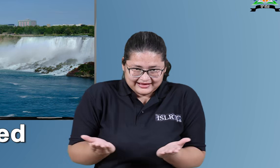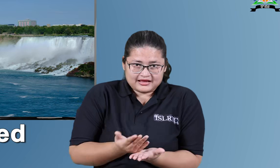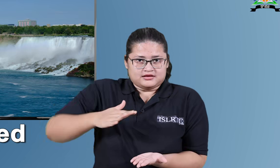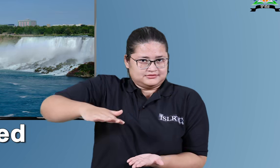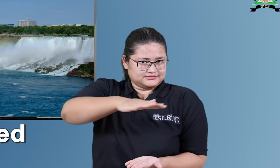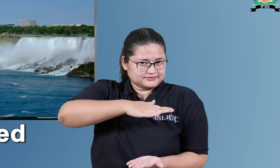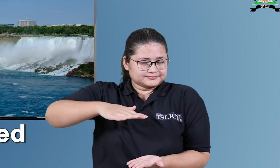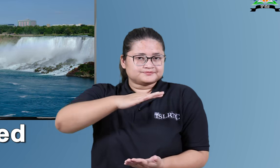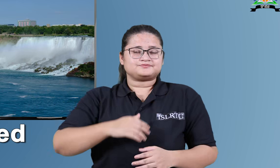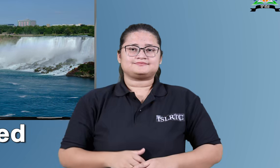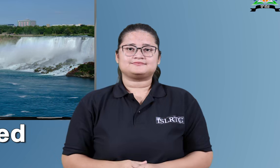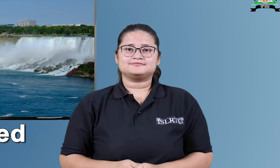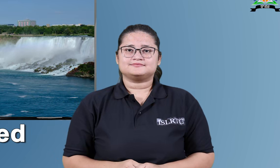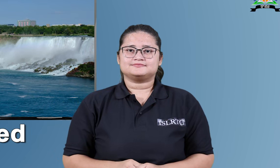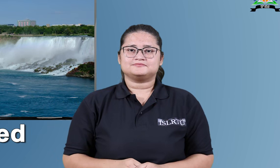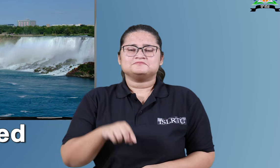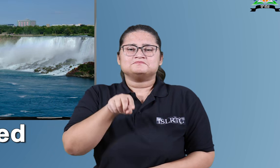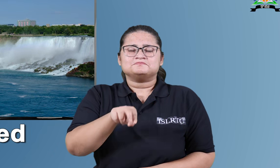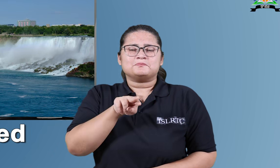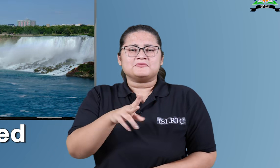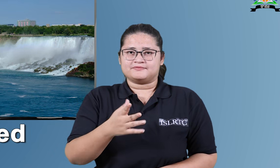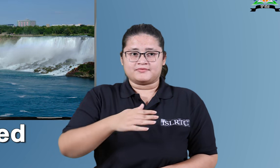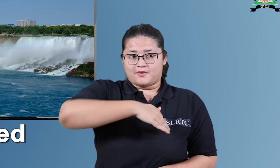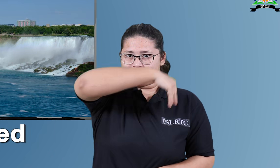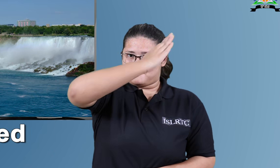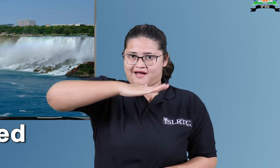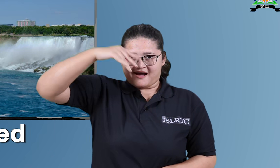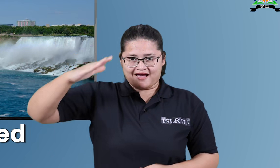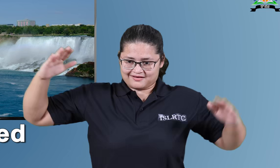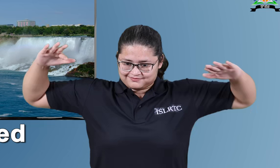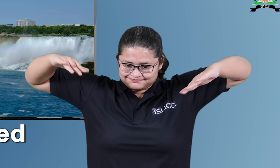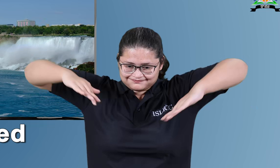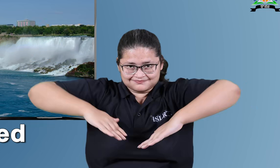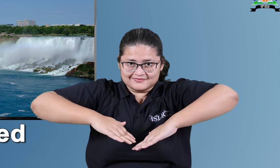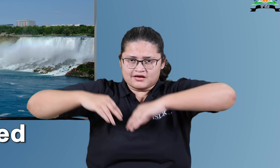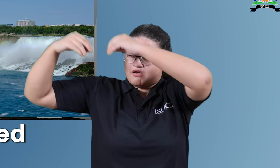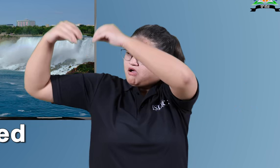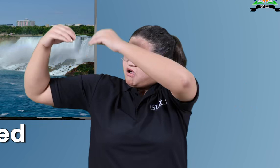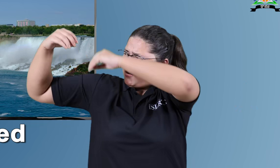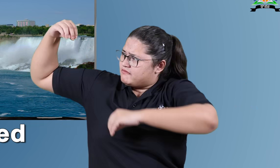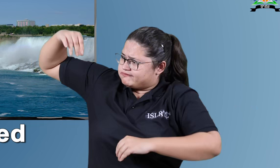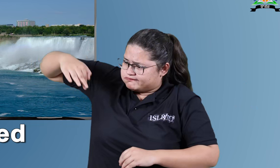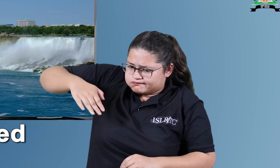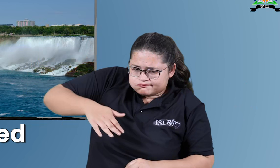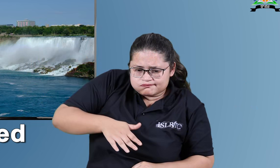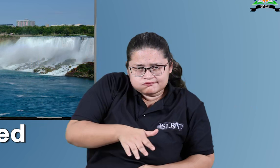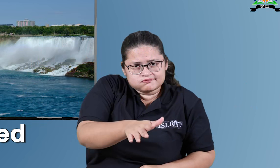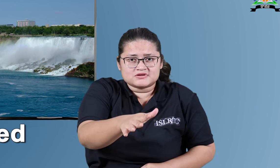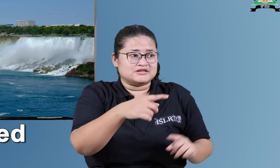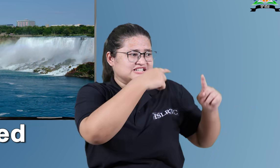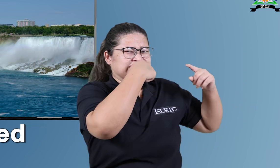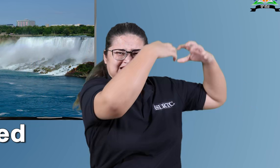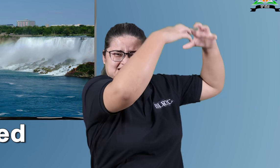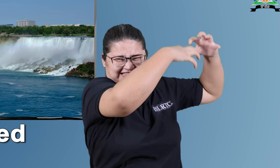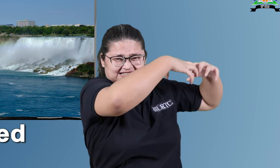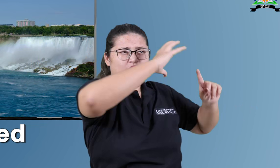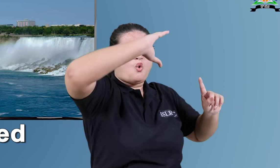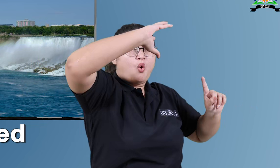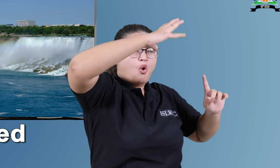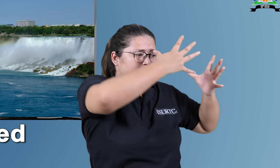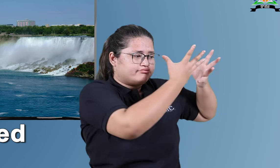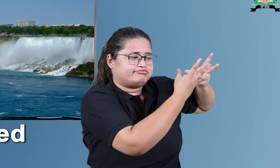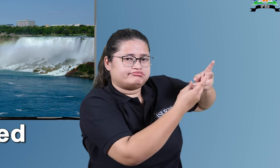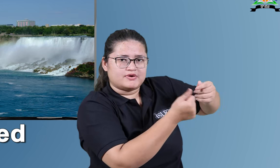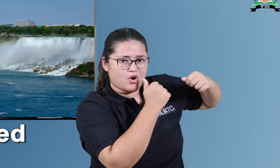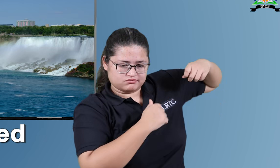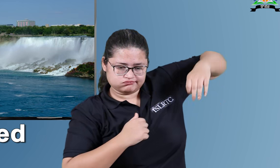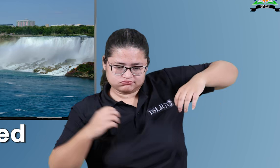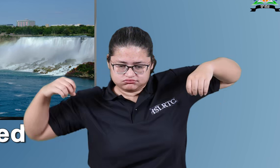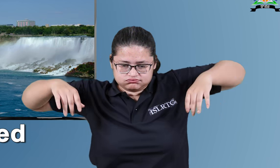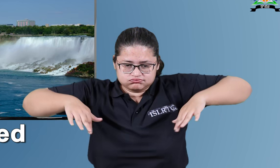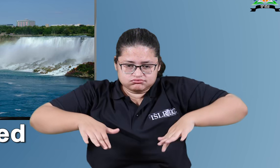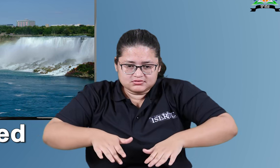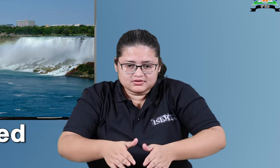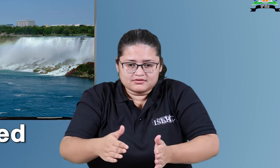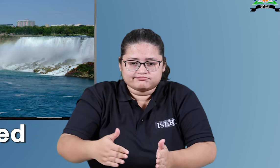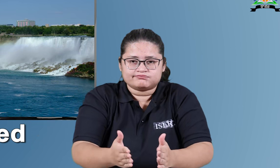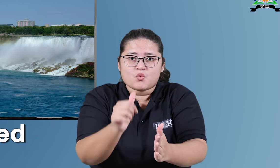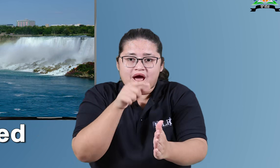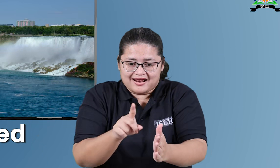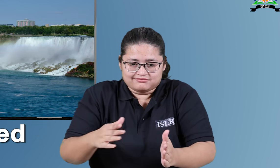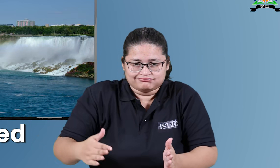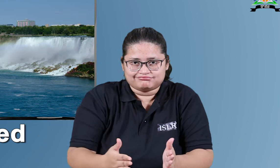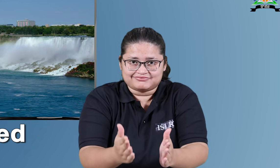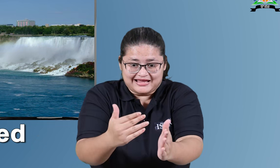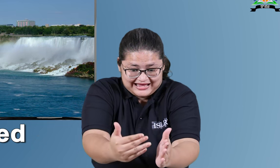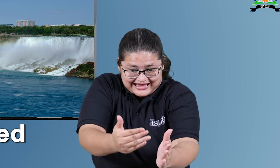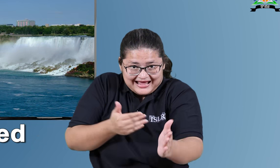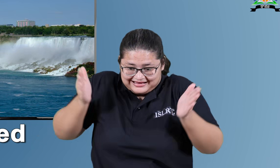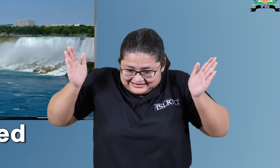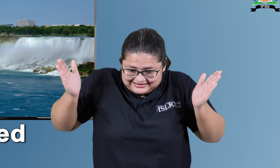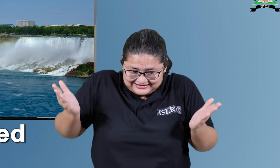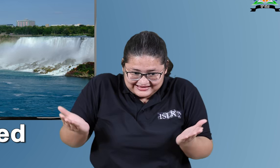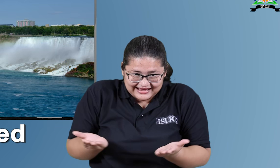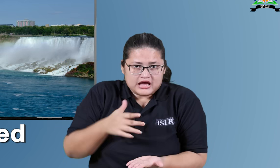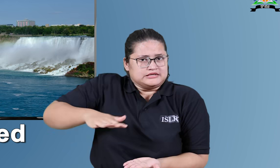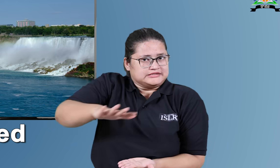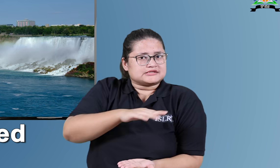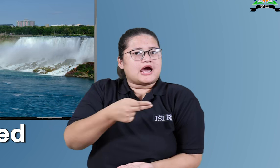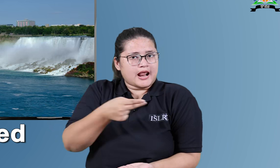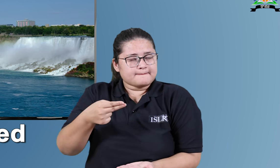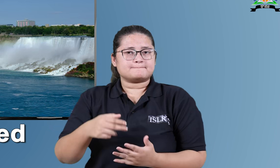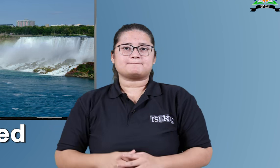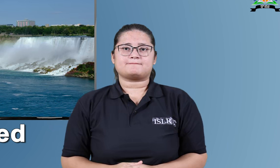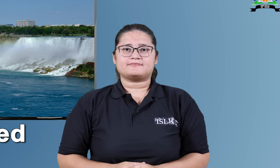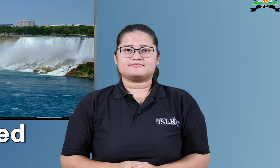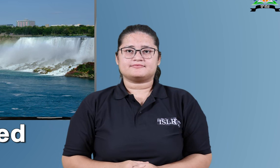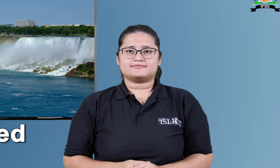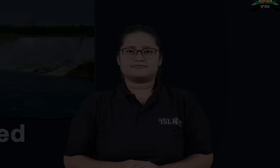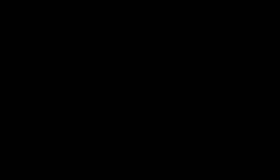Watershed A watershed is a land area where all the water from rain or snow melts and flows into the same body of water, such as a river or a lake.